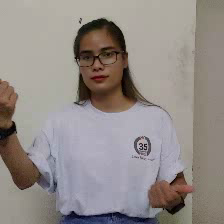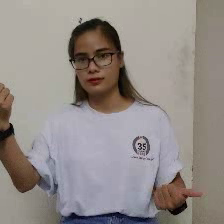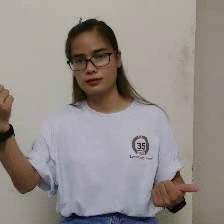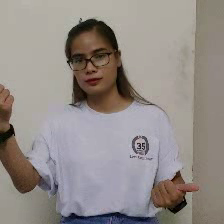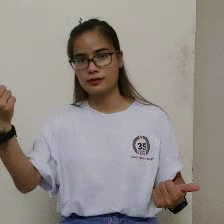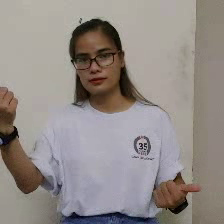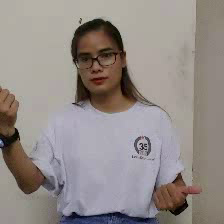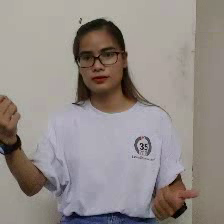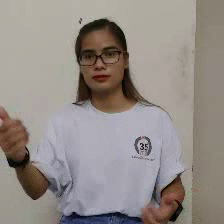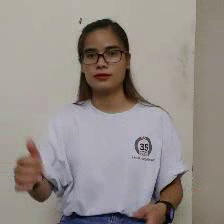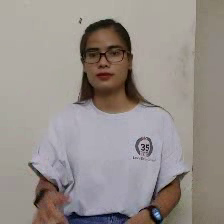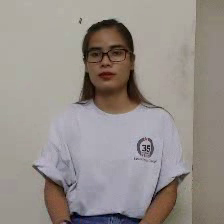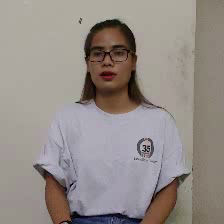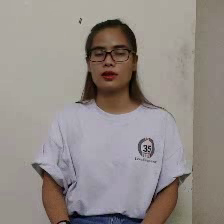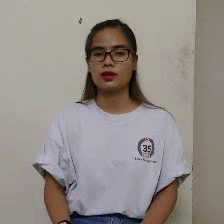Kết hôn